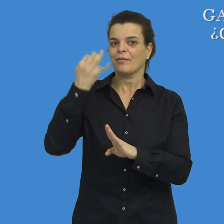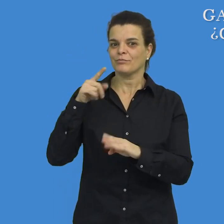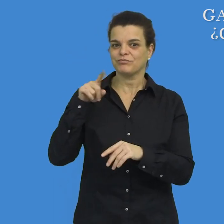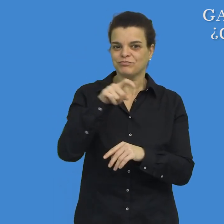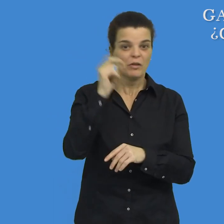cancer